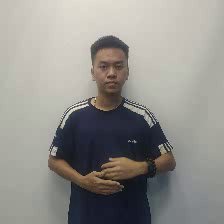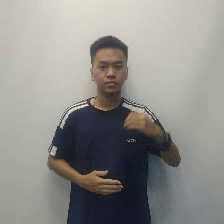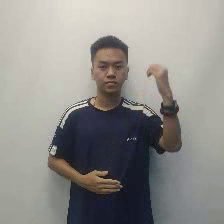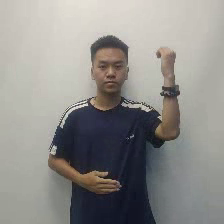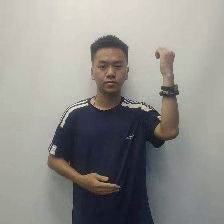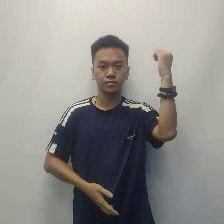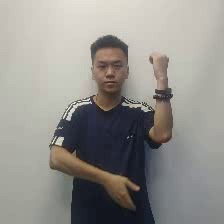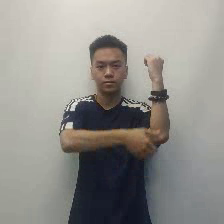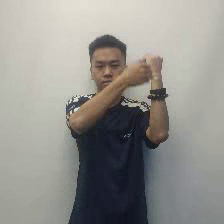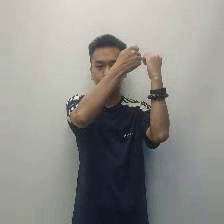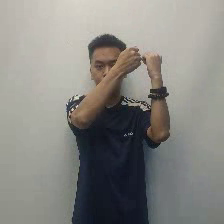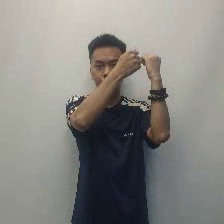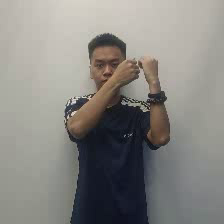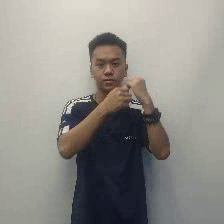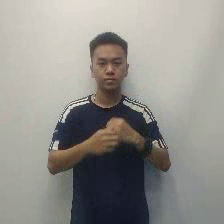Cứu